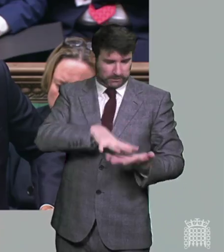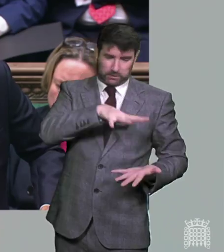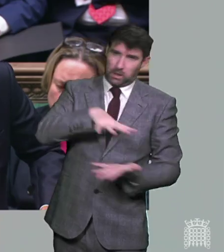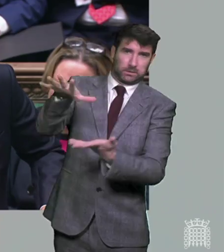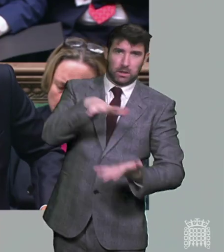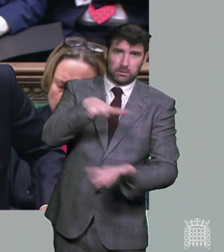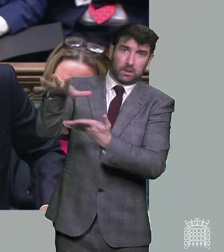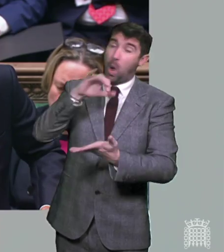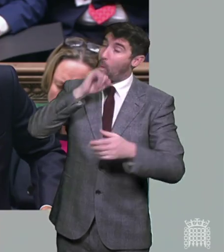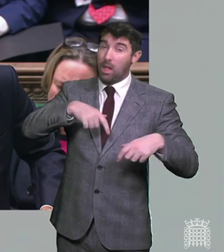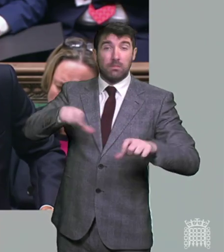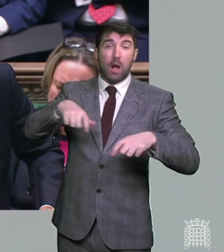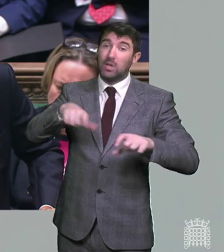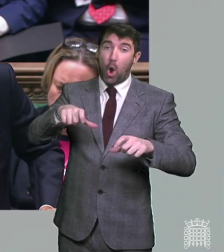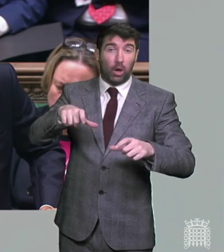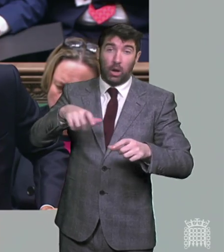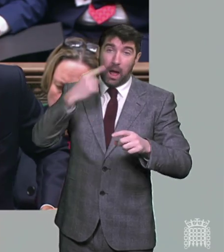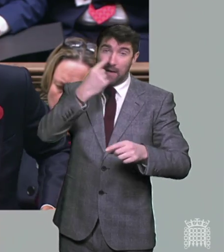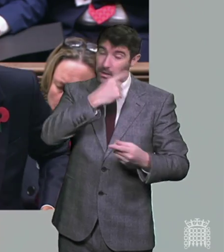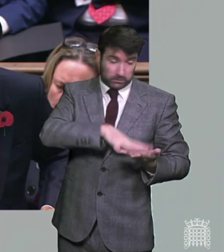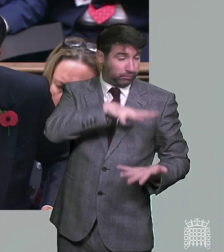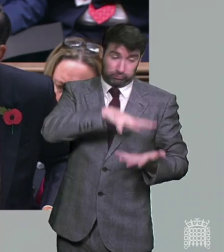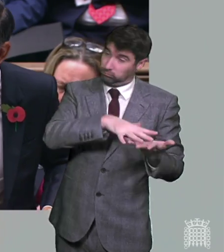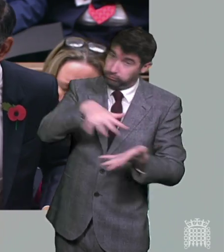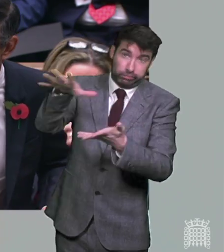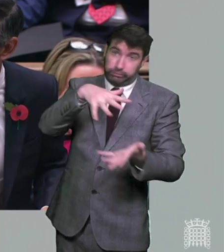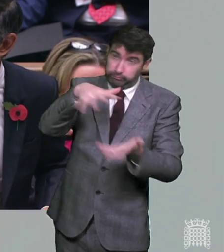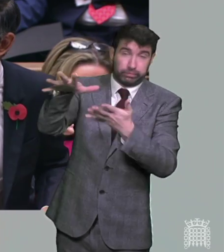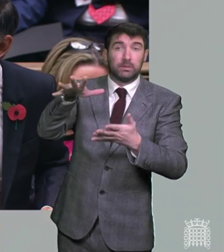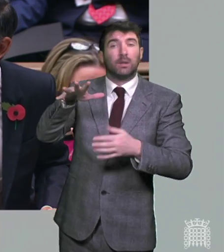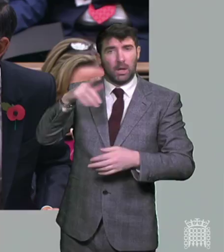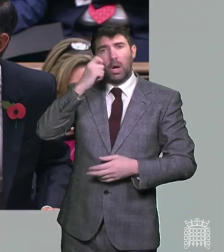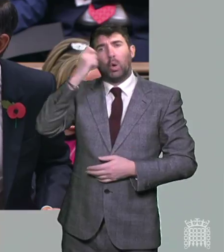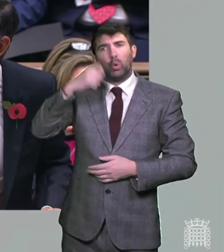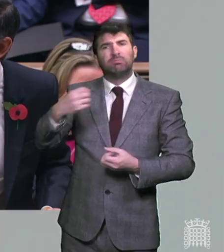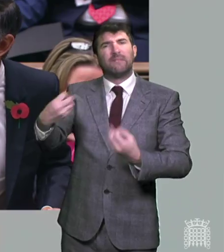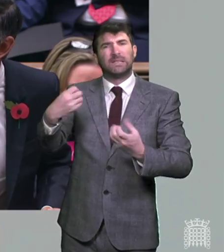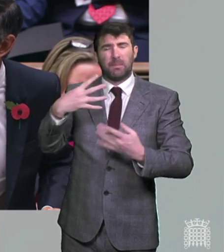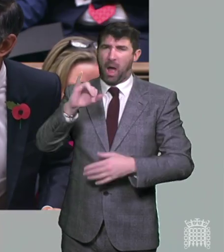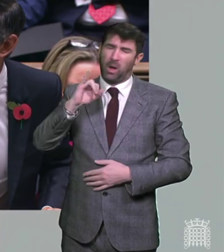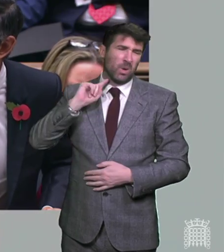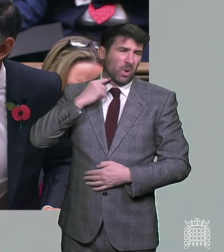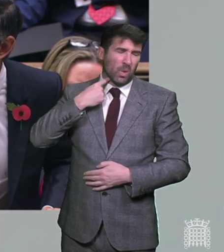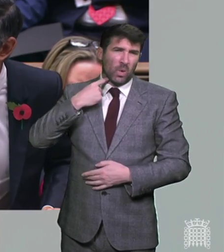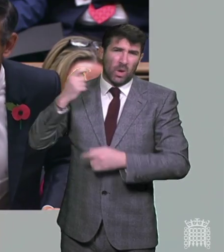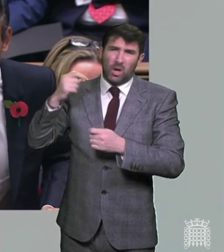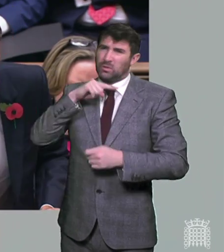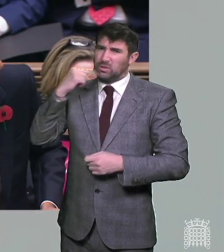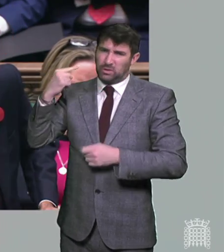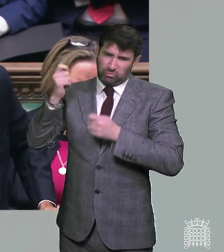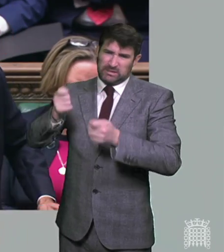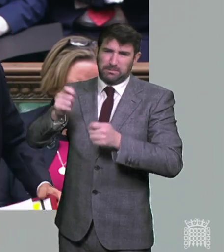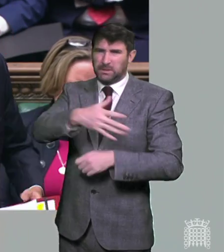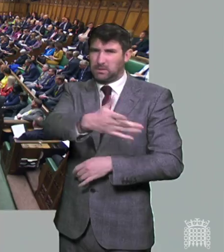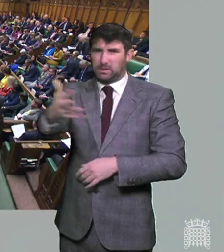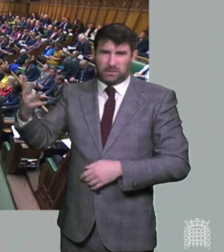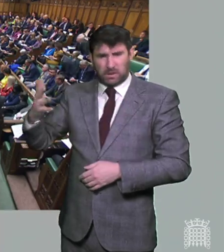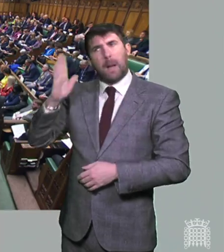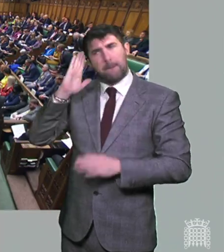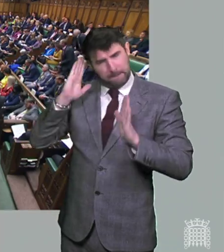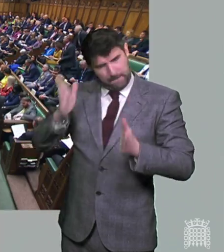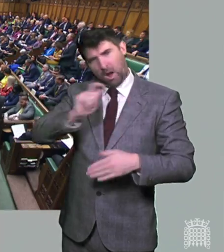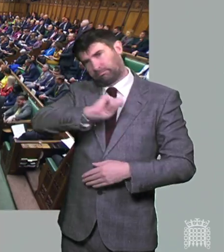We will continue to gather evidence and provide support to the Ukrainians, because the honourable Gentleman is absolutely right that what we are hearing is abhorrent and wrong, and those who are conducting these things must be held to account.